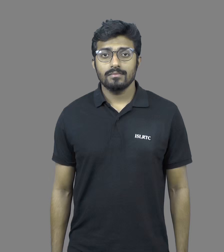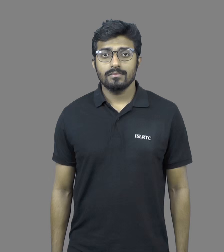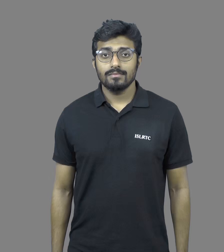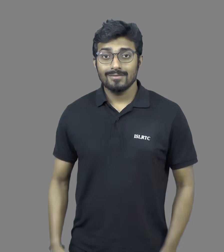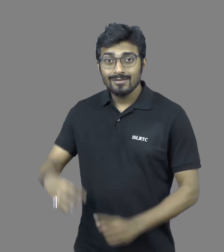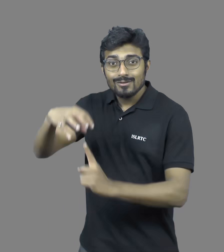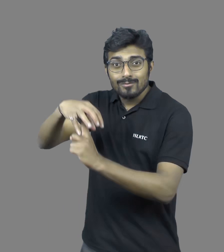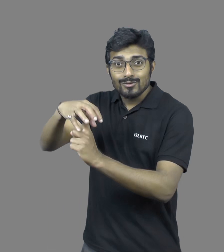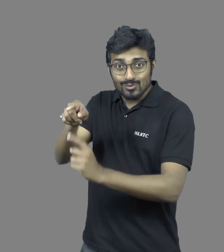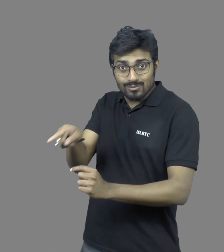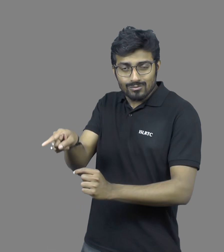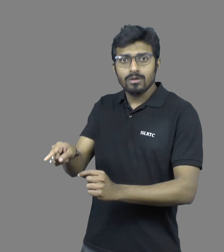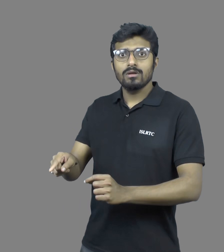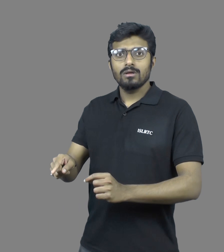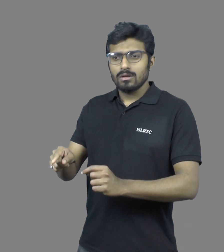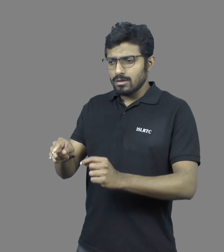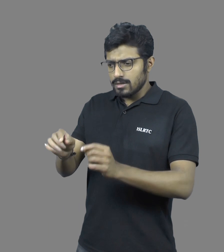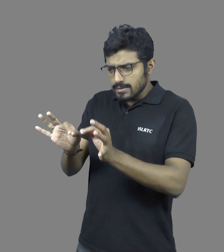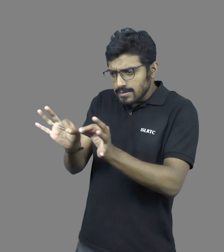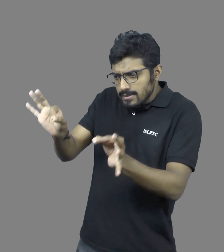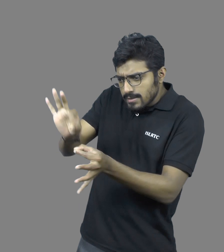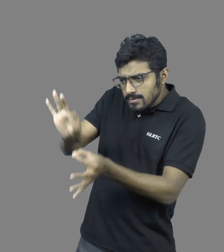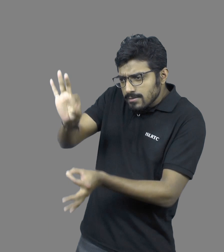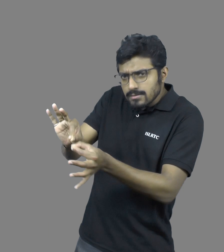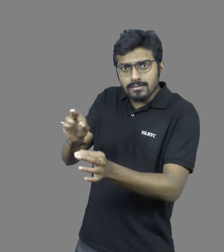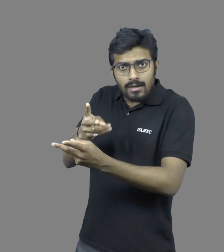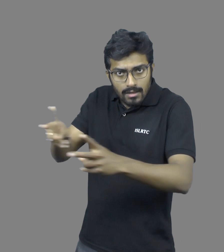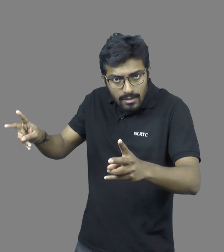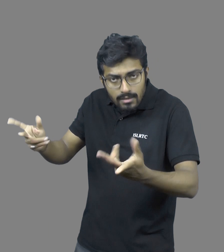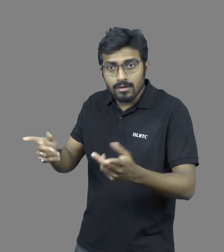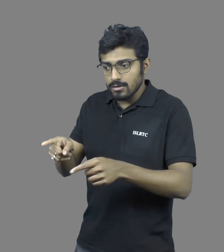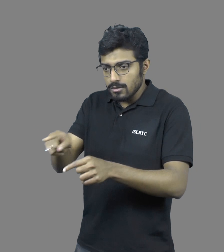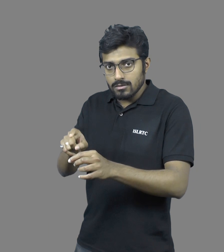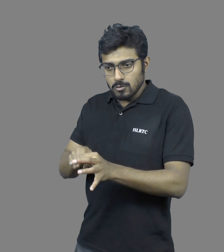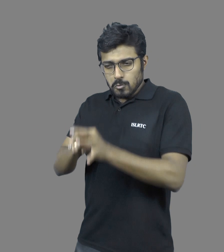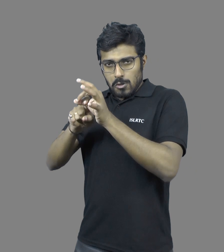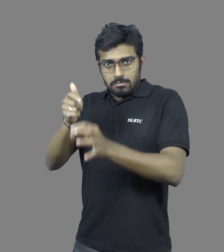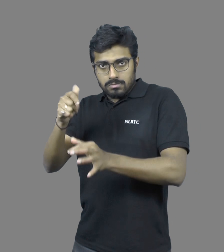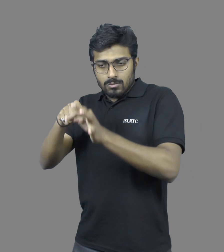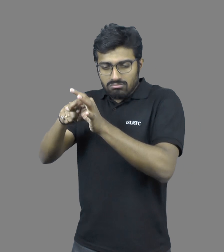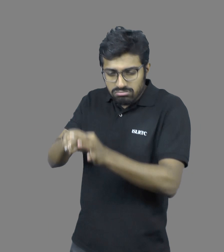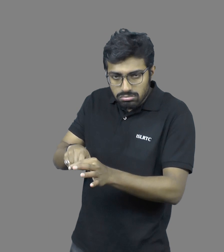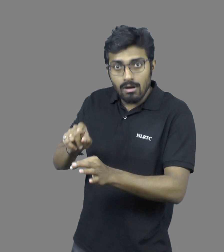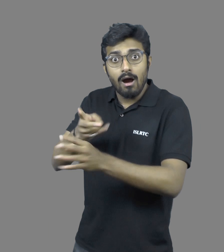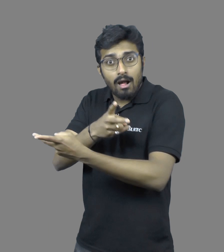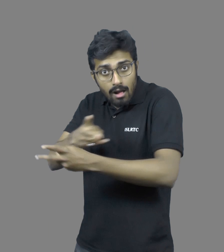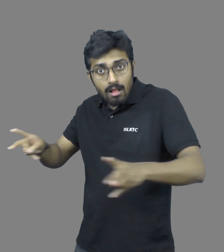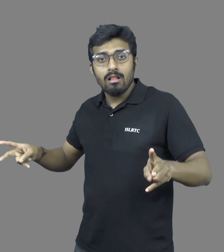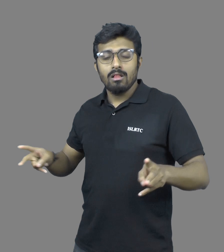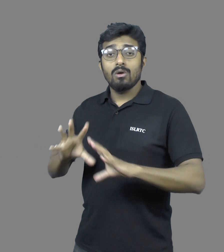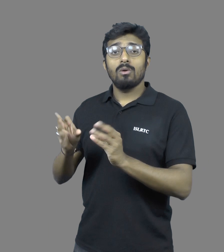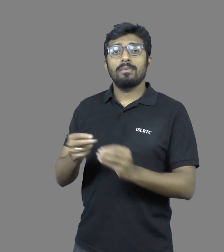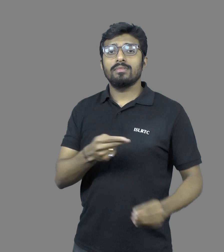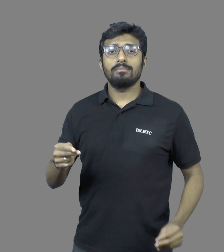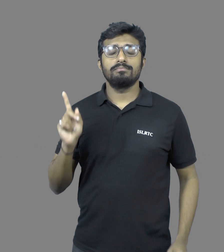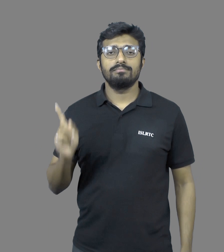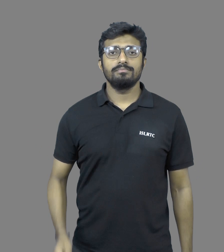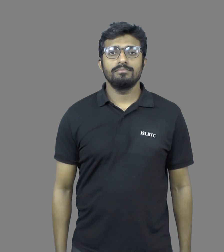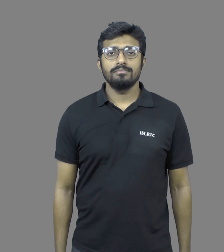Varieties of Mushroom